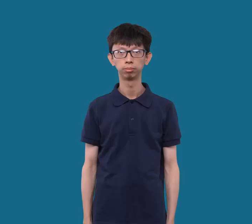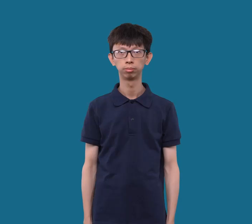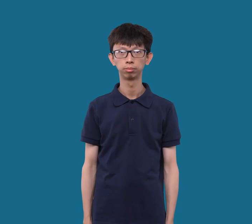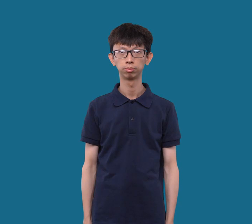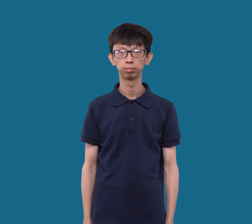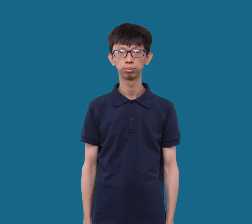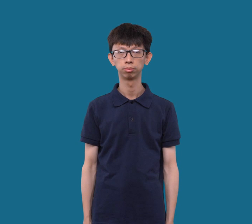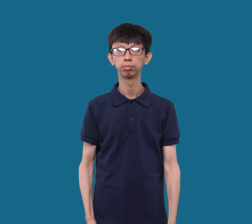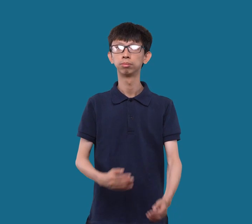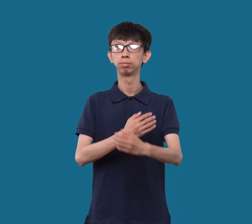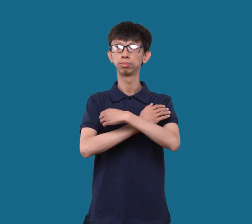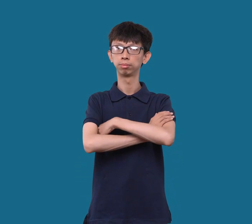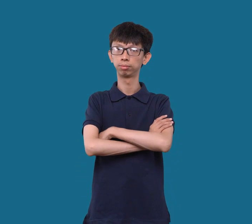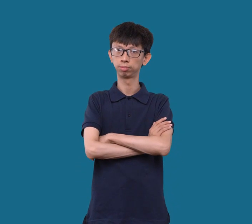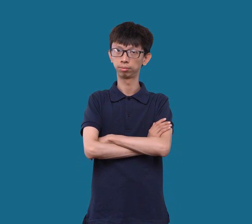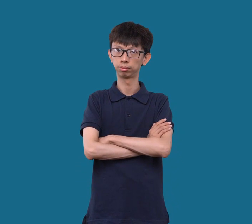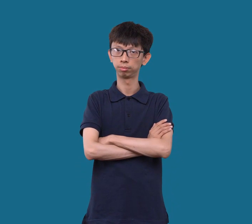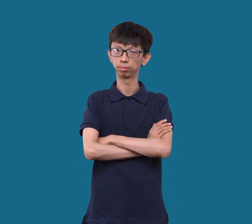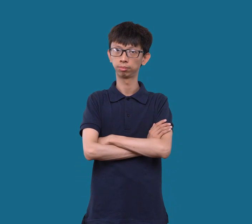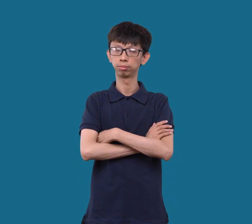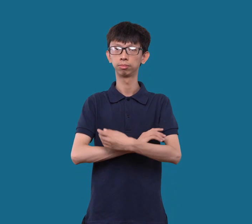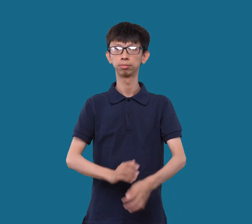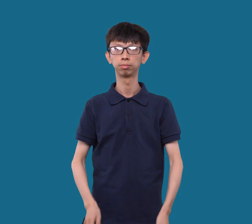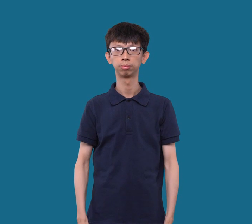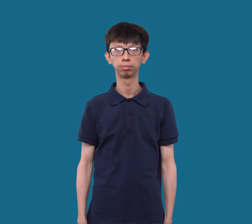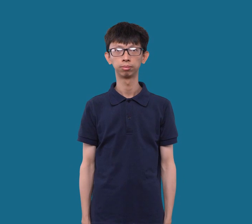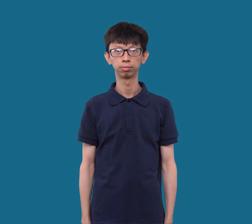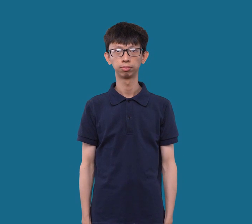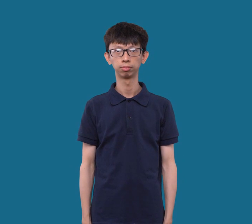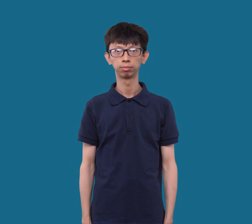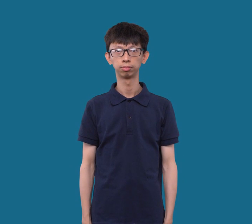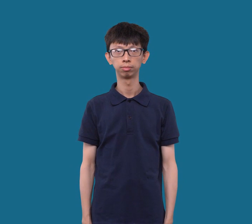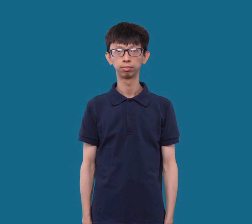khoanh tay